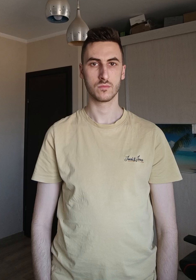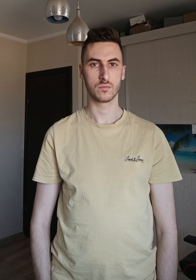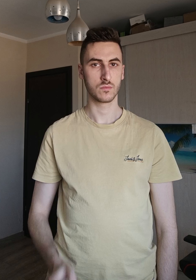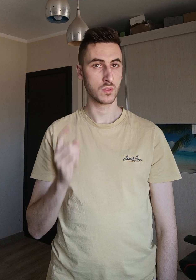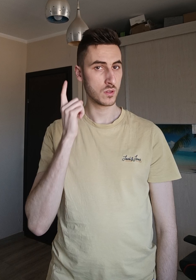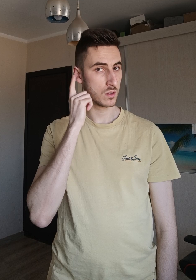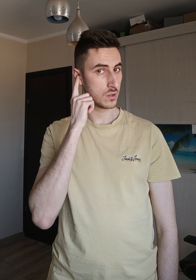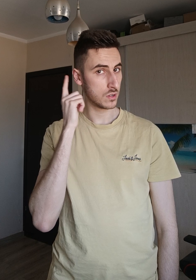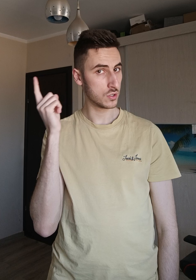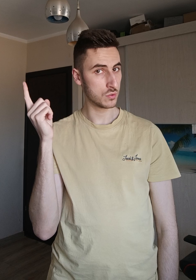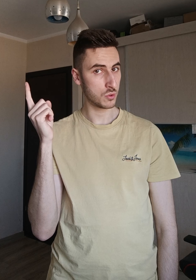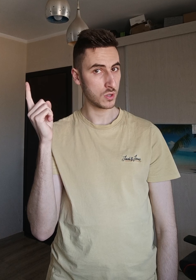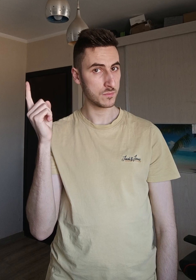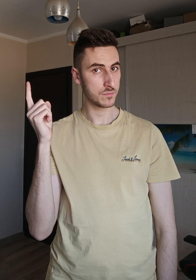לשמוע